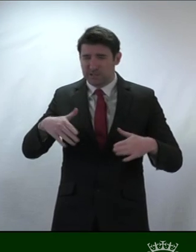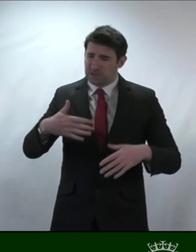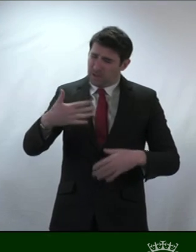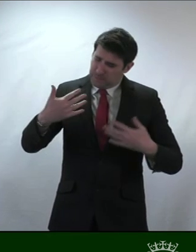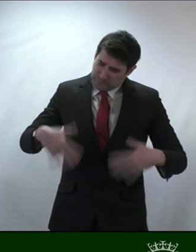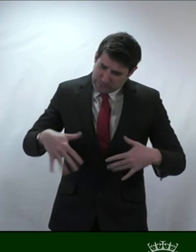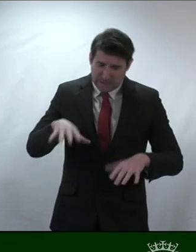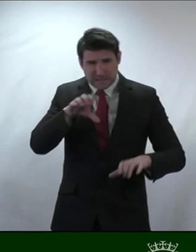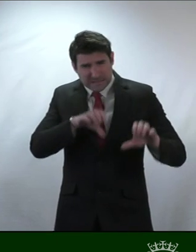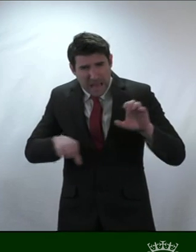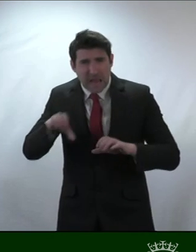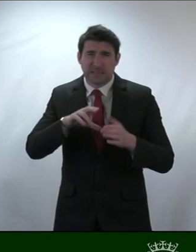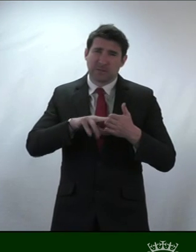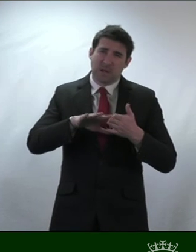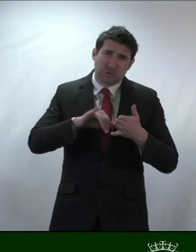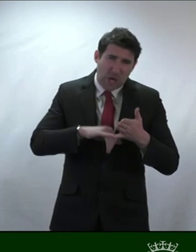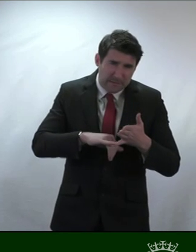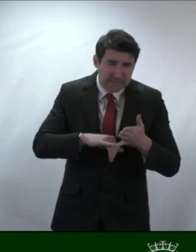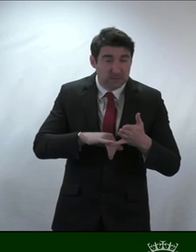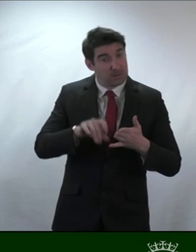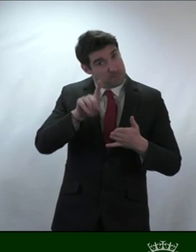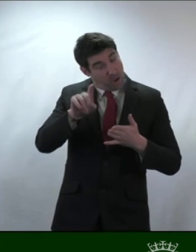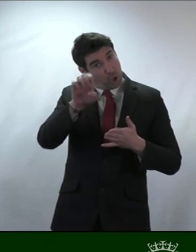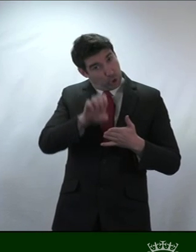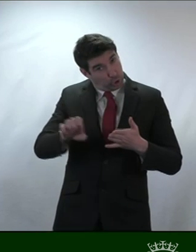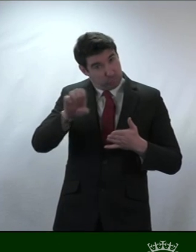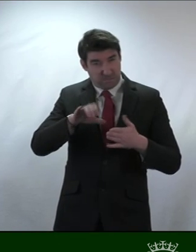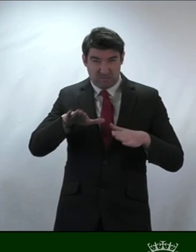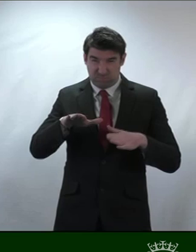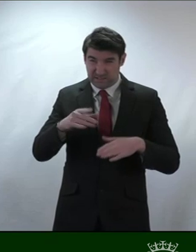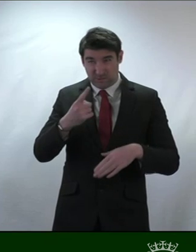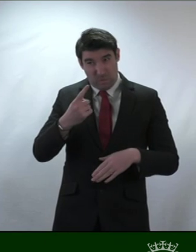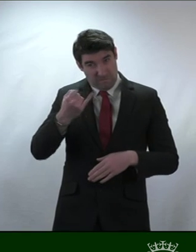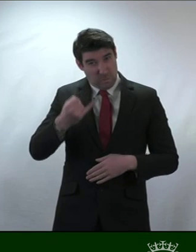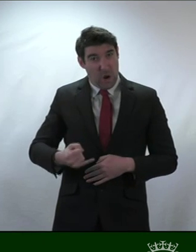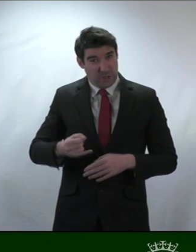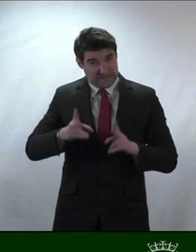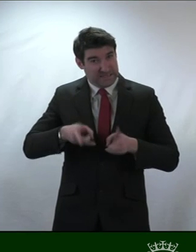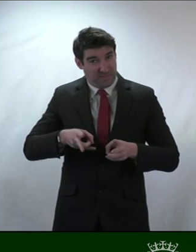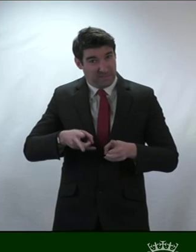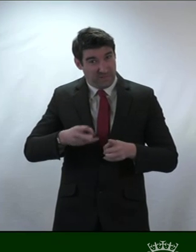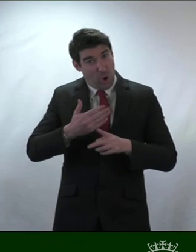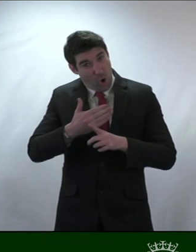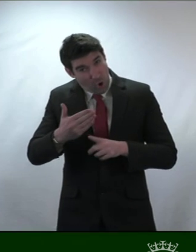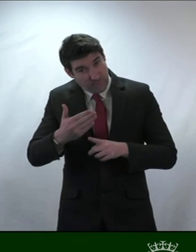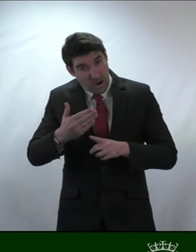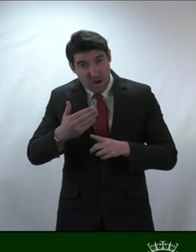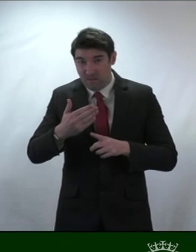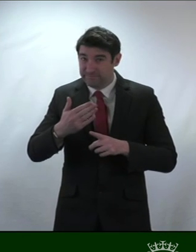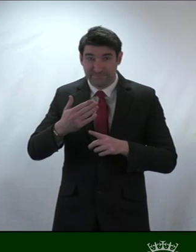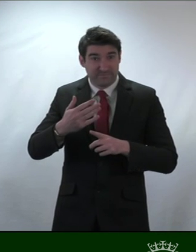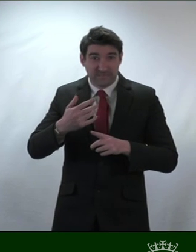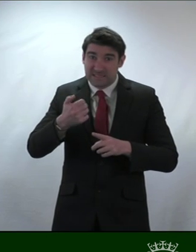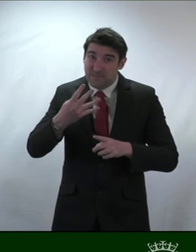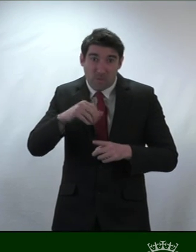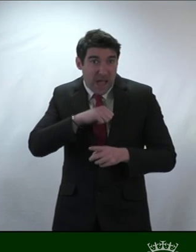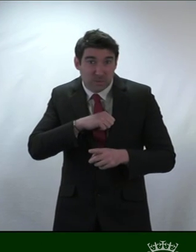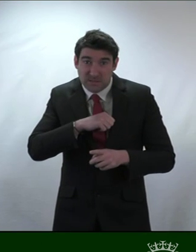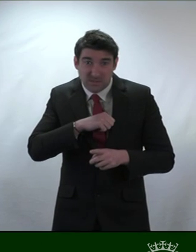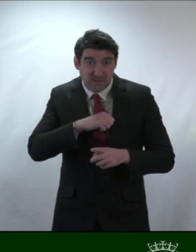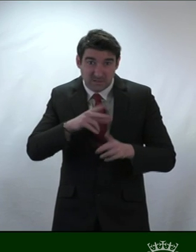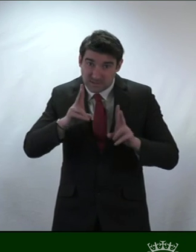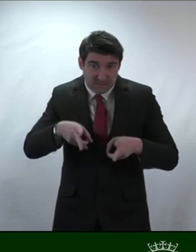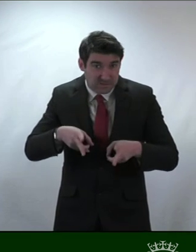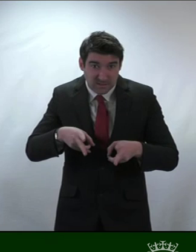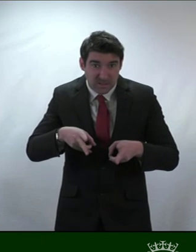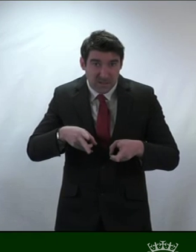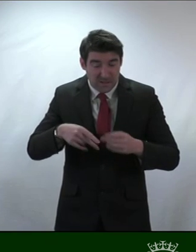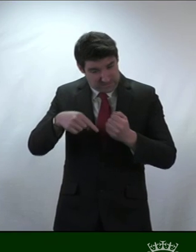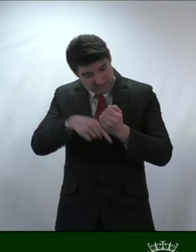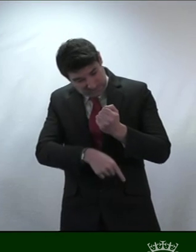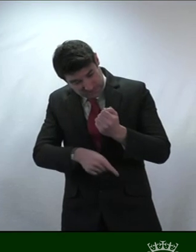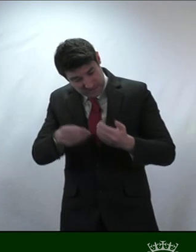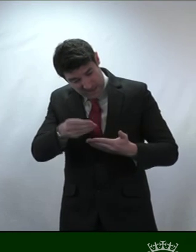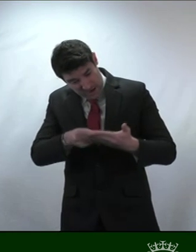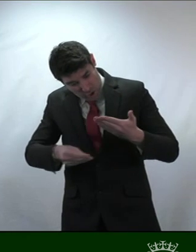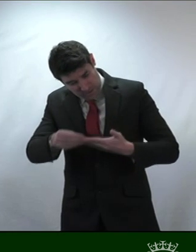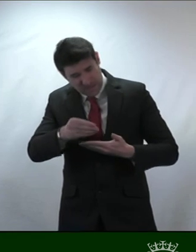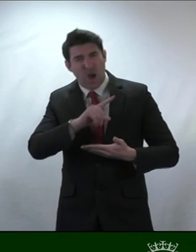with one of the highest numbers of covid deaths in Europe—over 64,000, each one leaving a grieving family—and the deepest recession of any major economy.